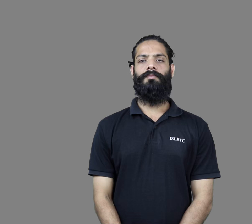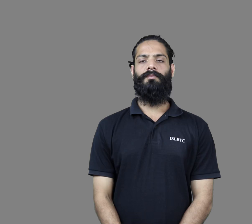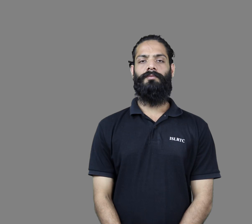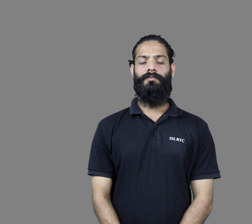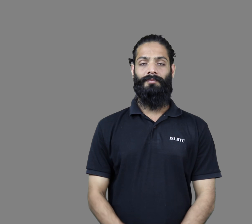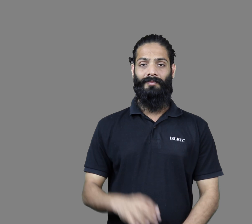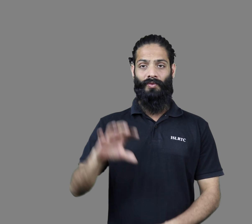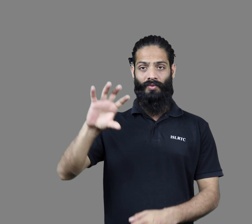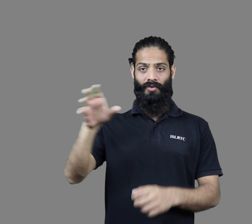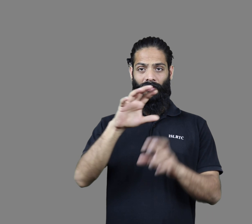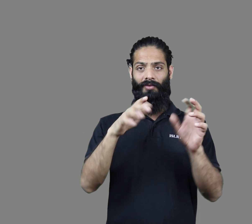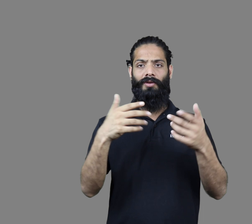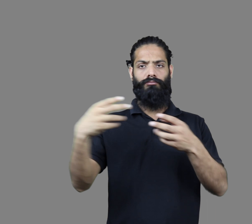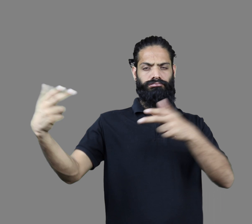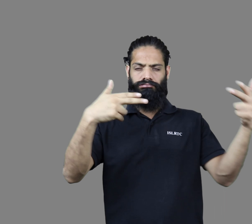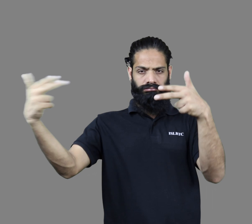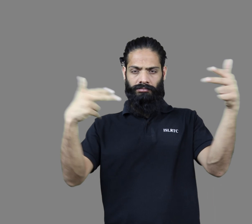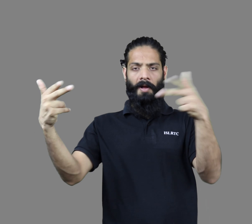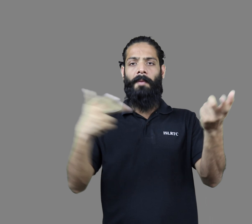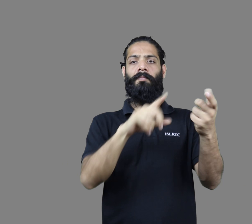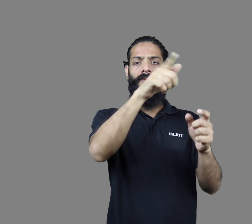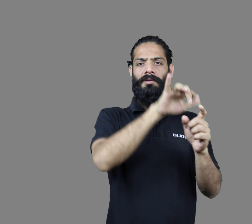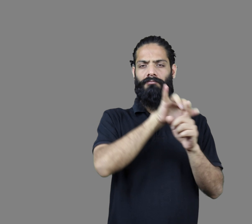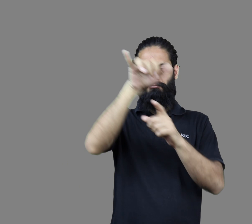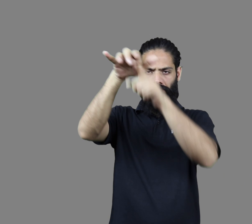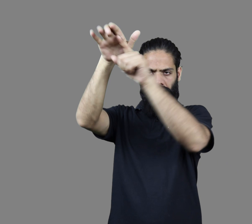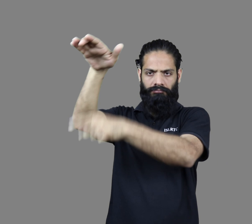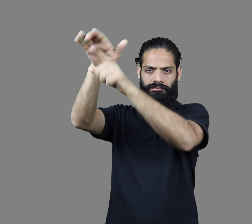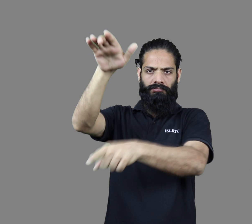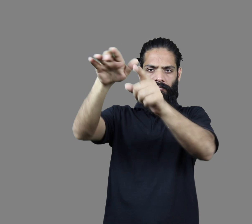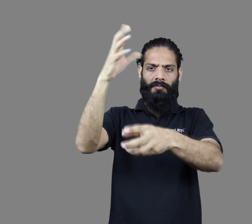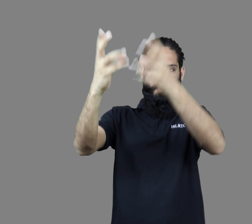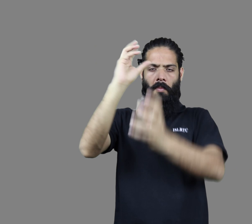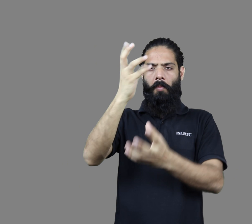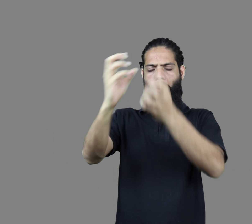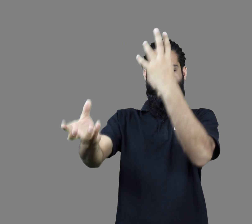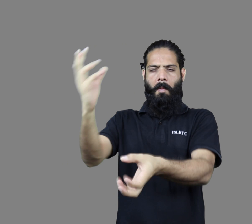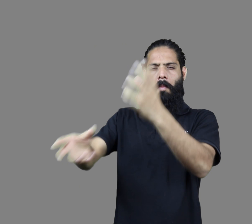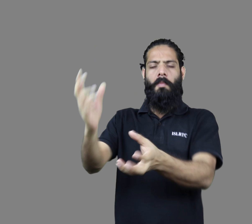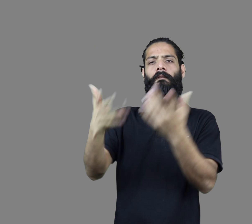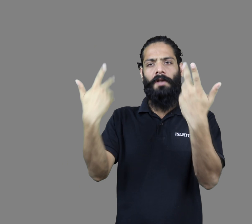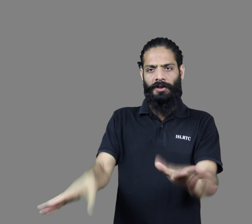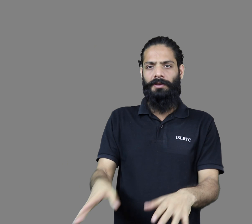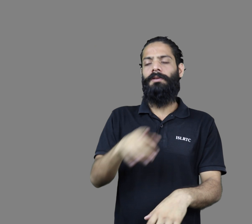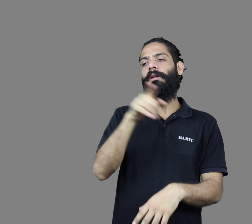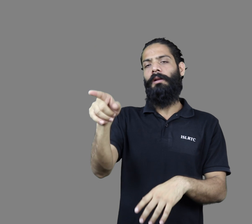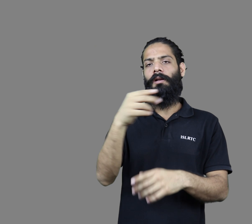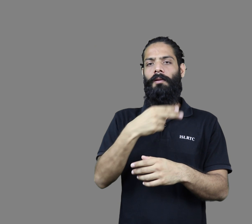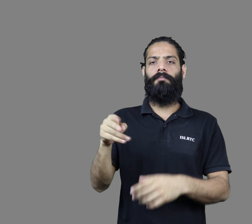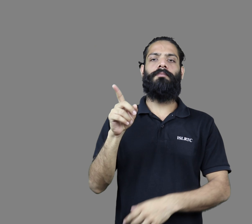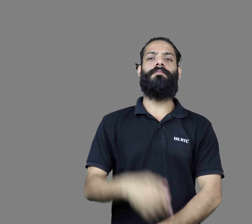Bombarded